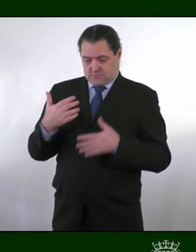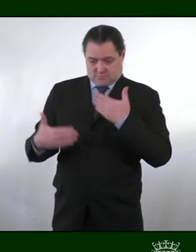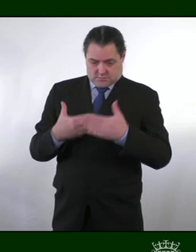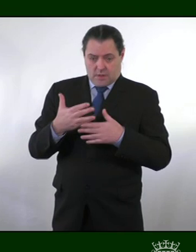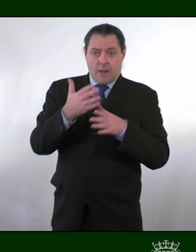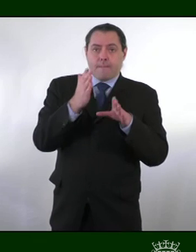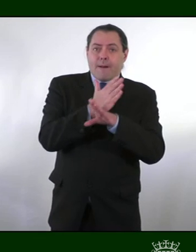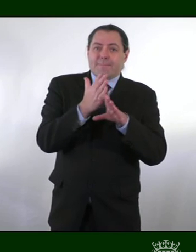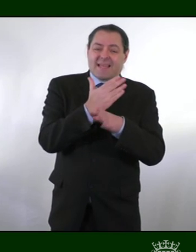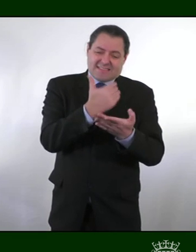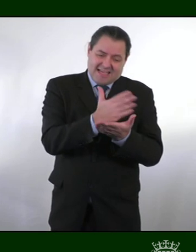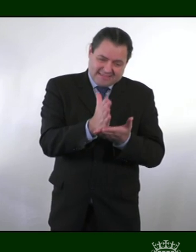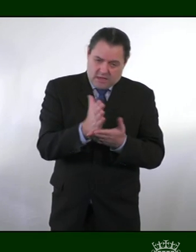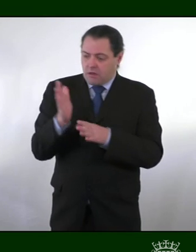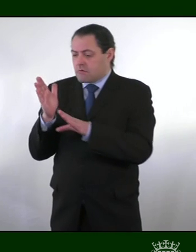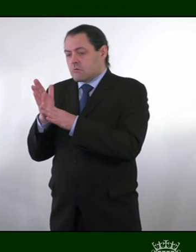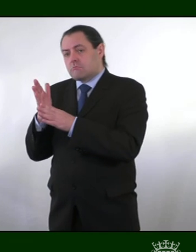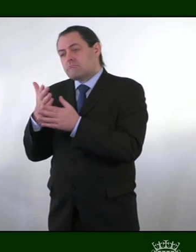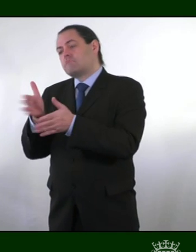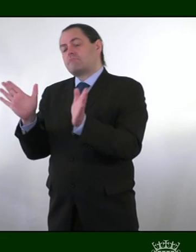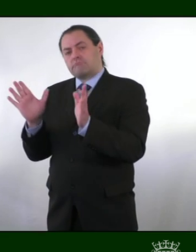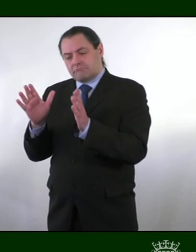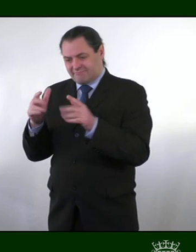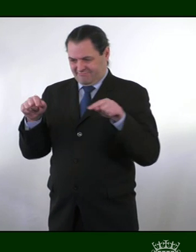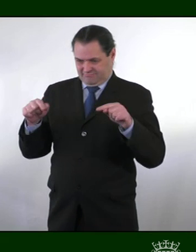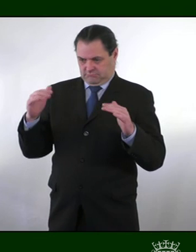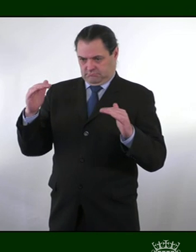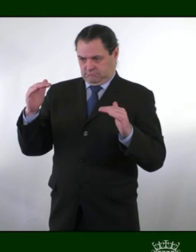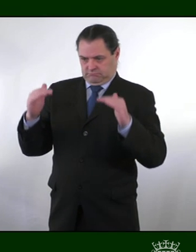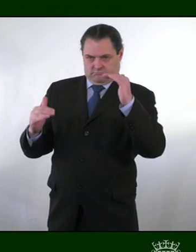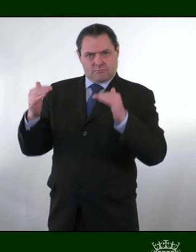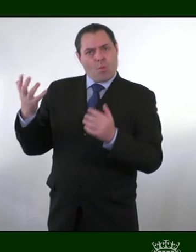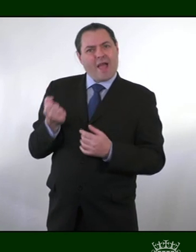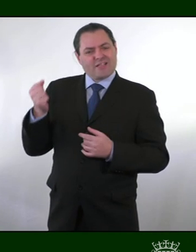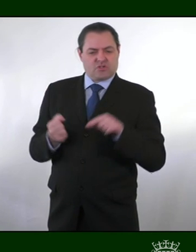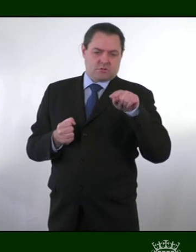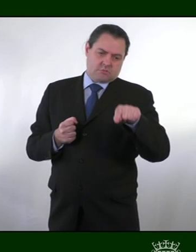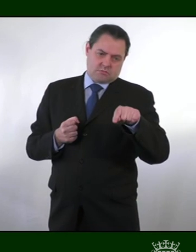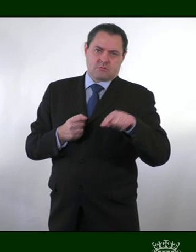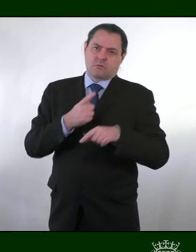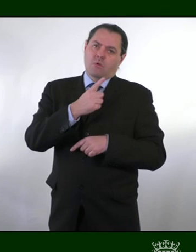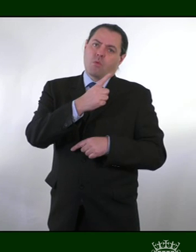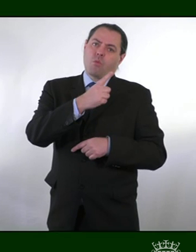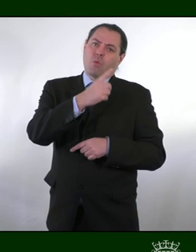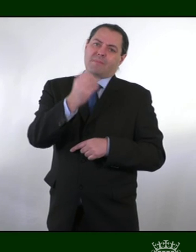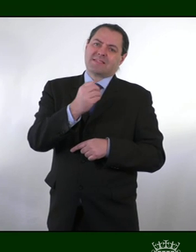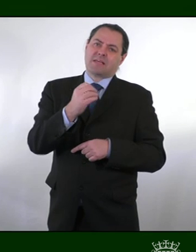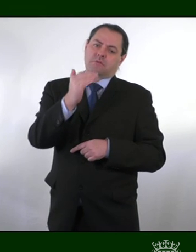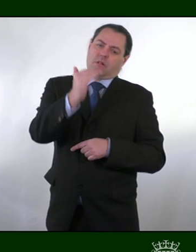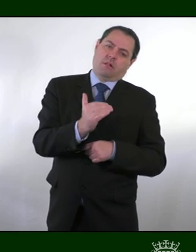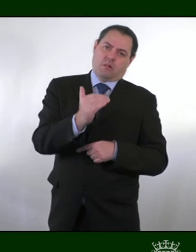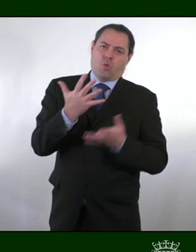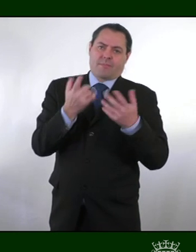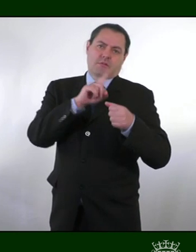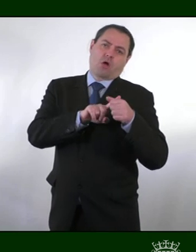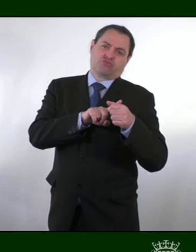In the six months to September, private sector wages fell by nearly 1% compared with last year.